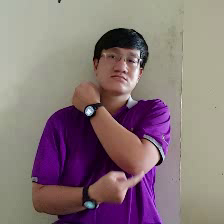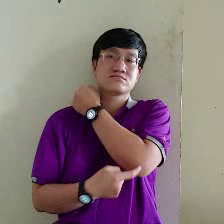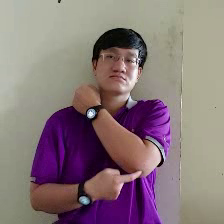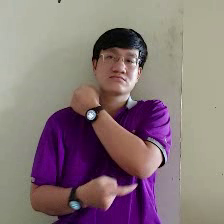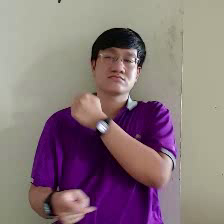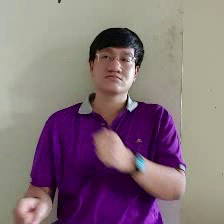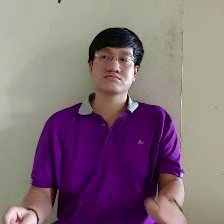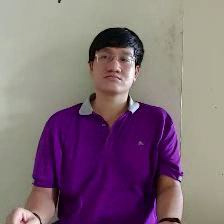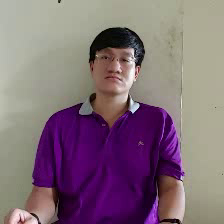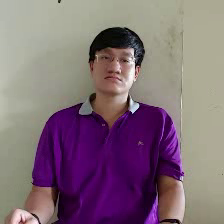Cám dỗ